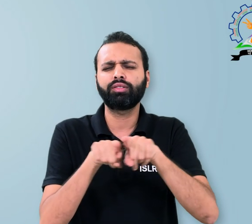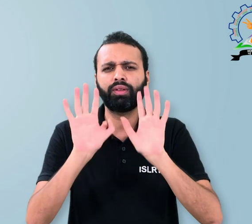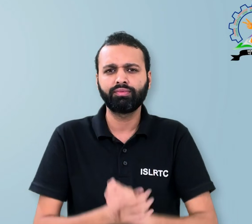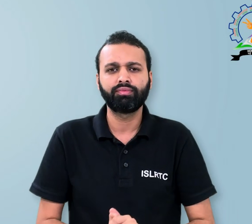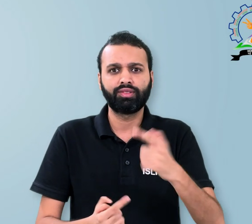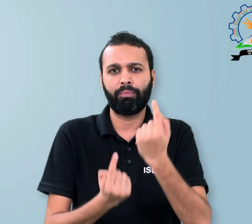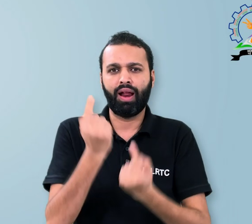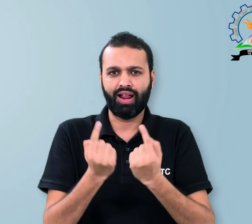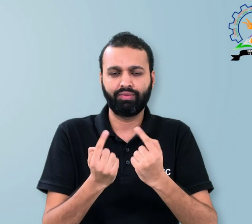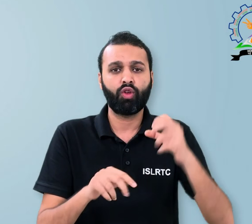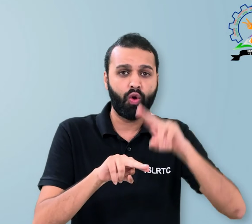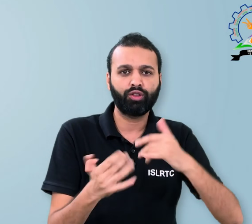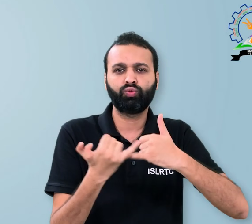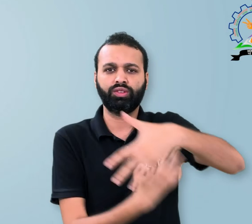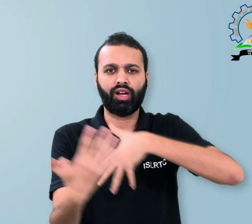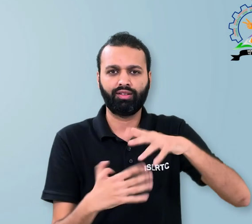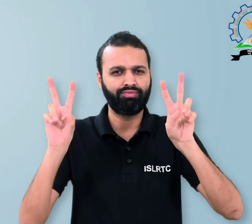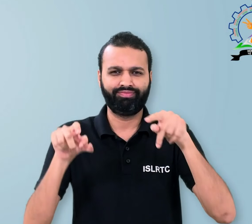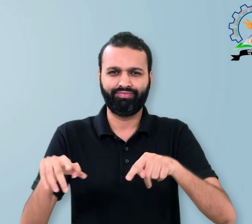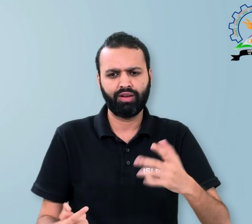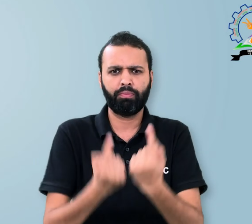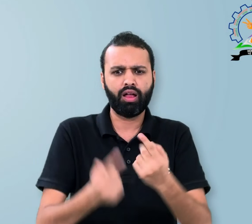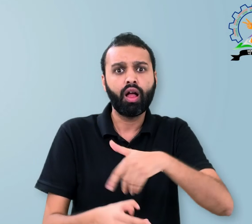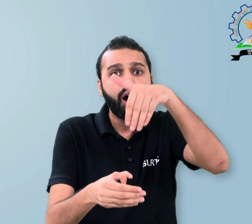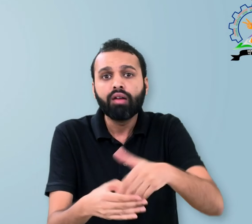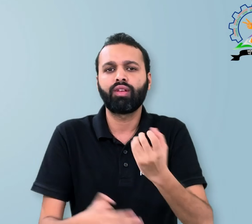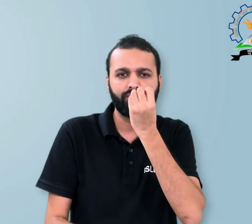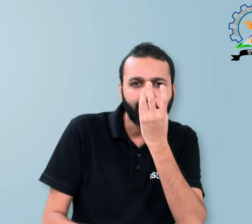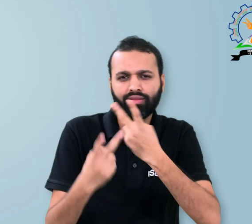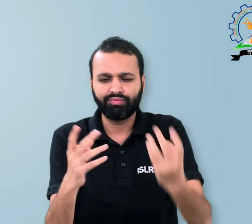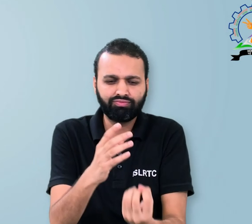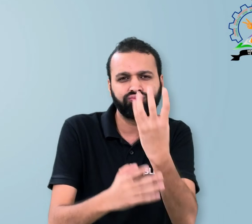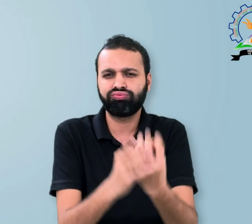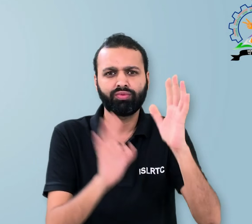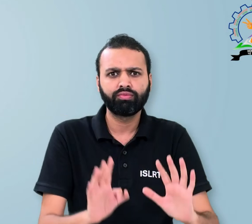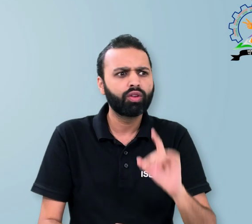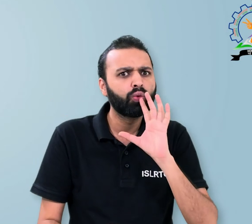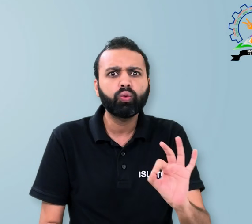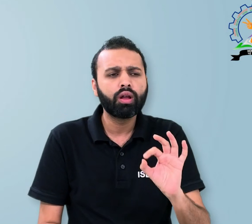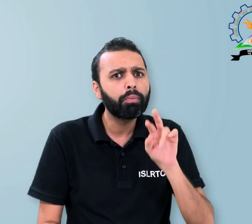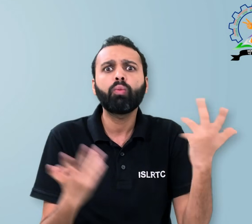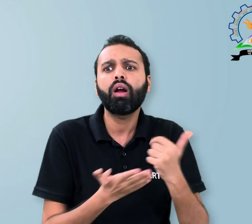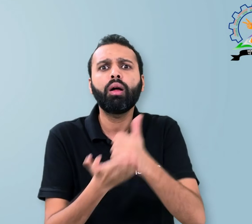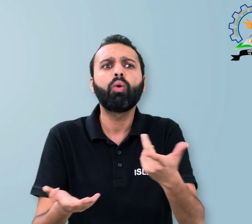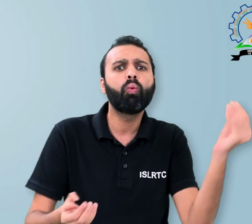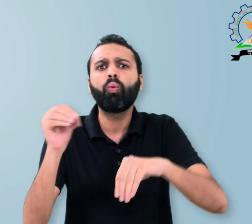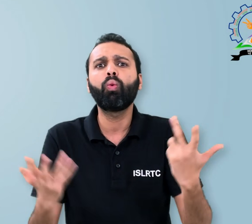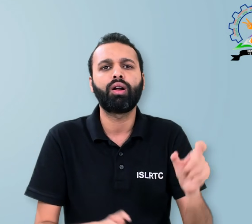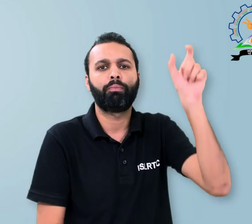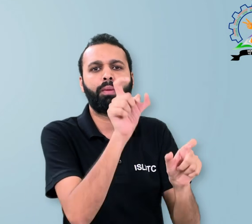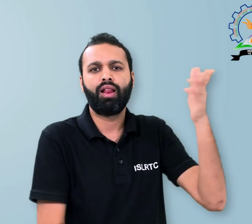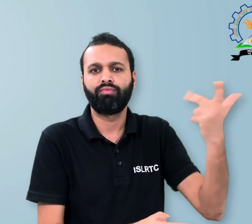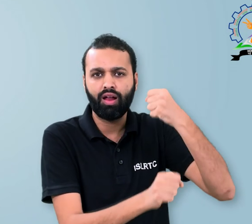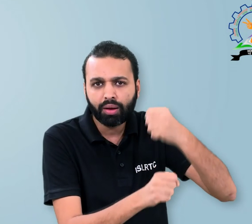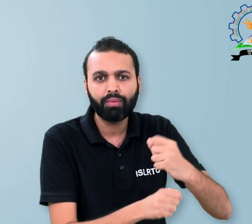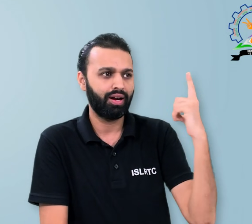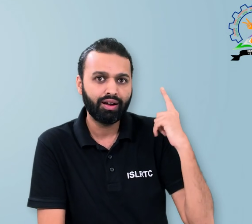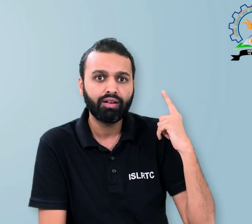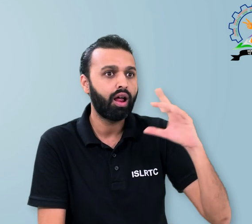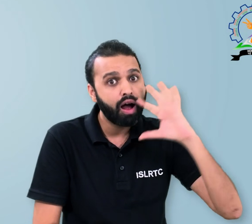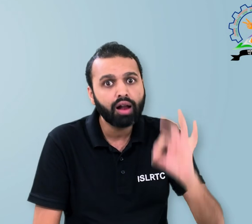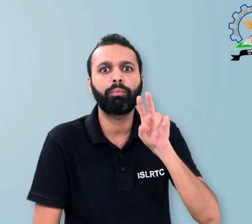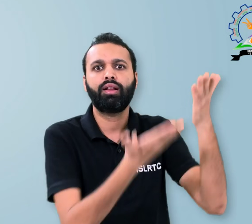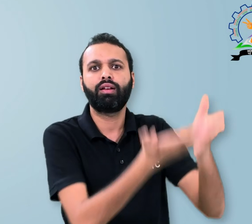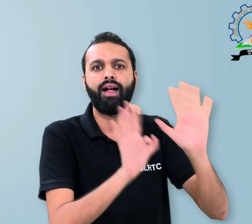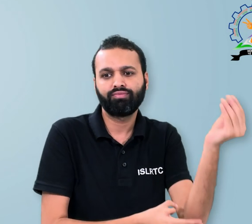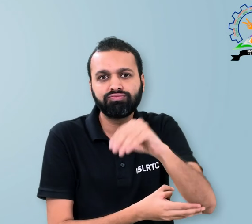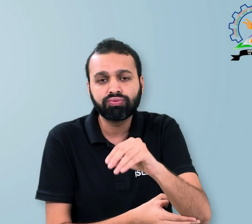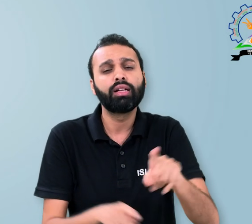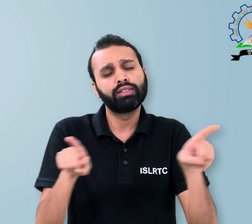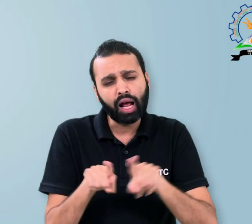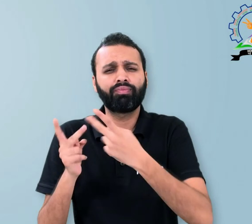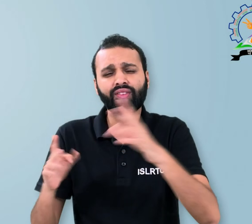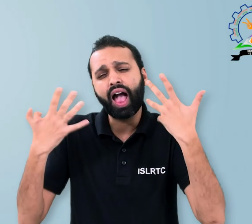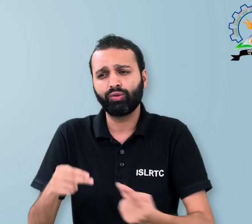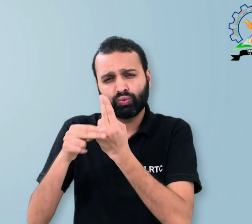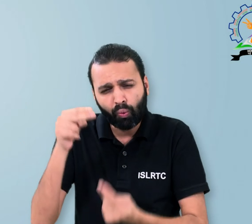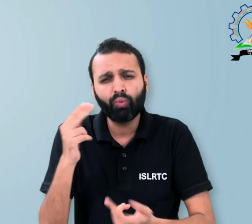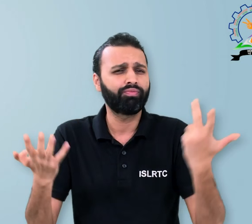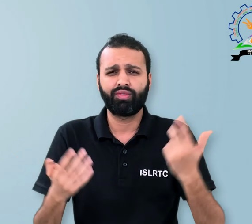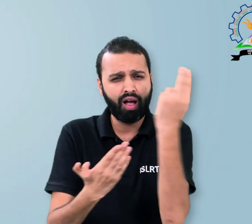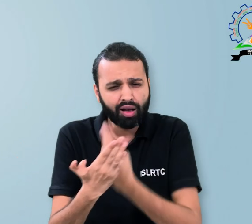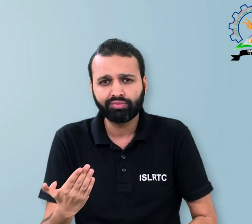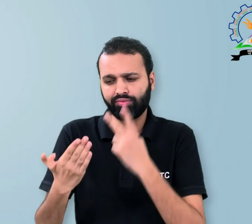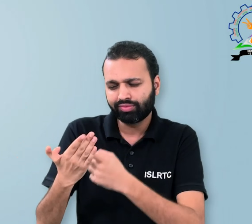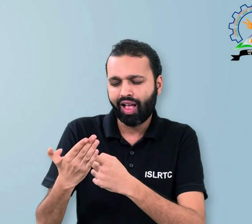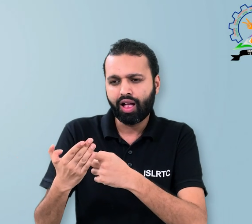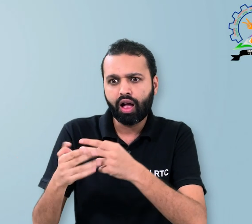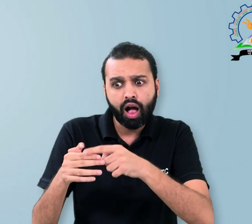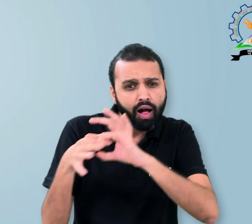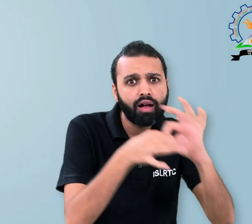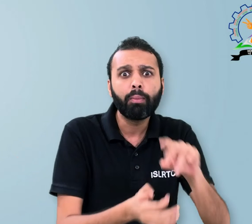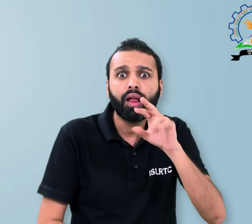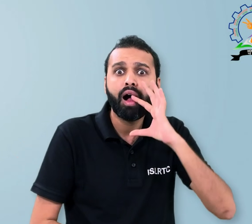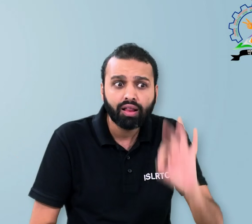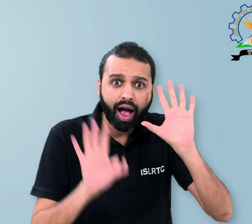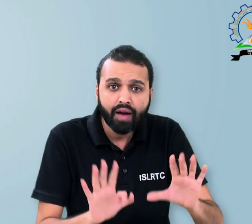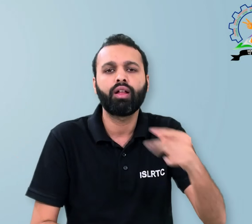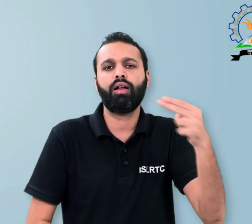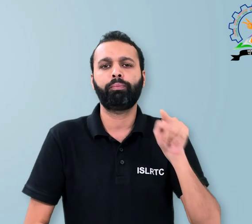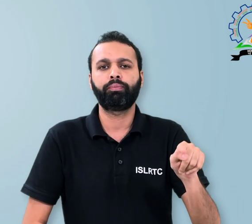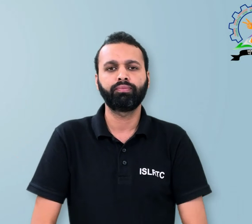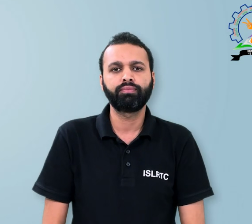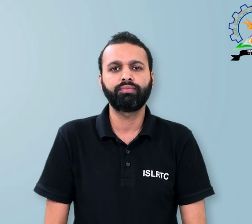For example in The Garden of Society : The plants in the garden refer to the people and communities in society.